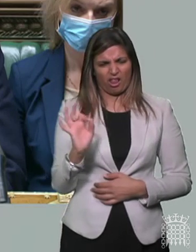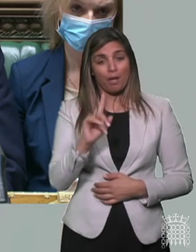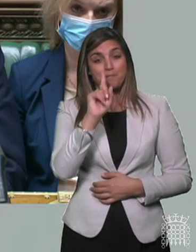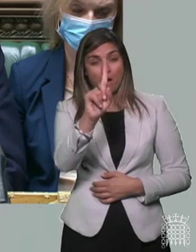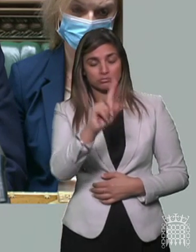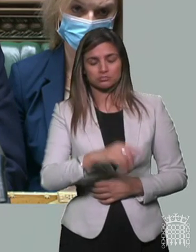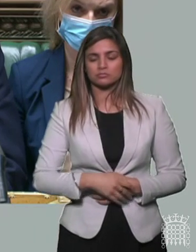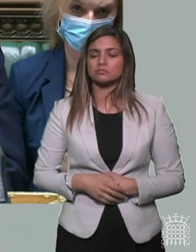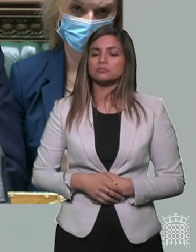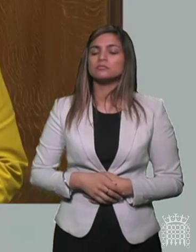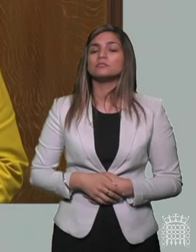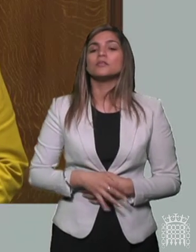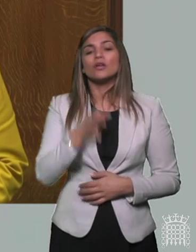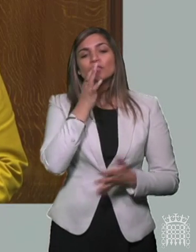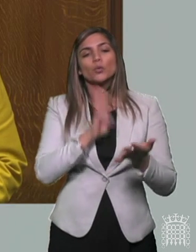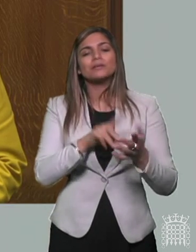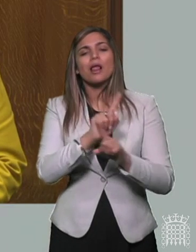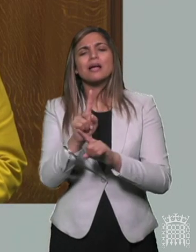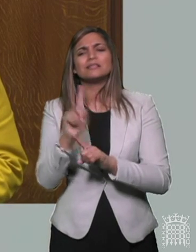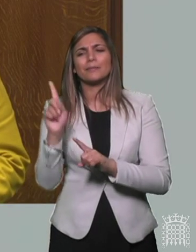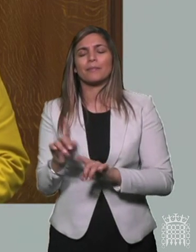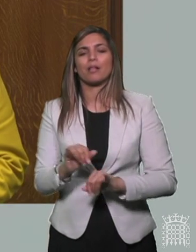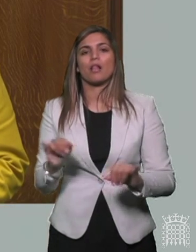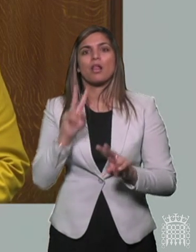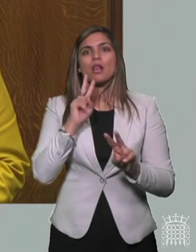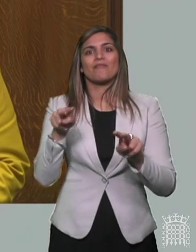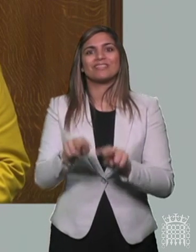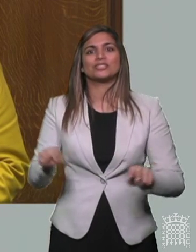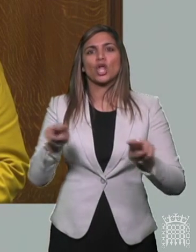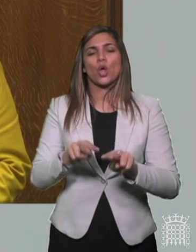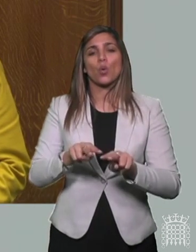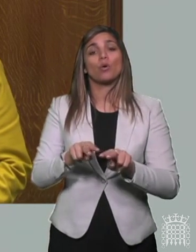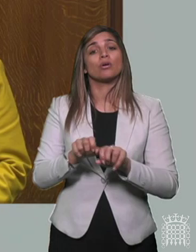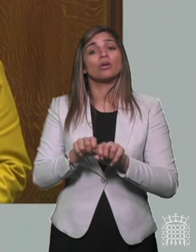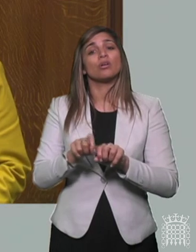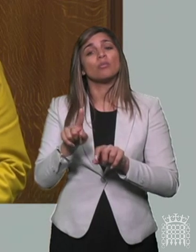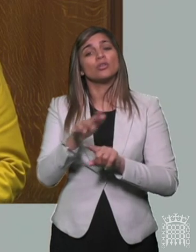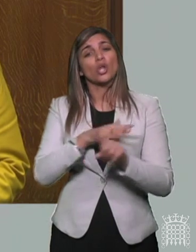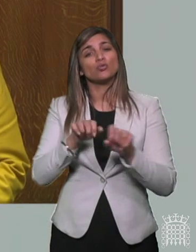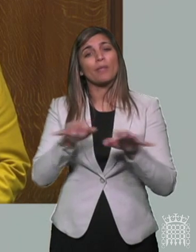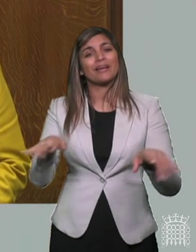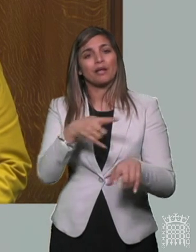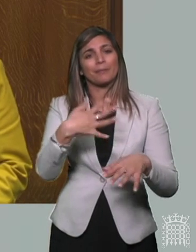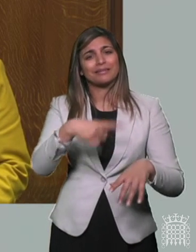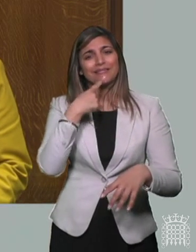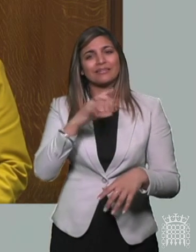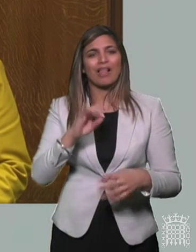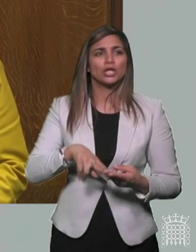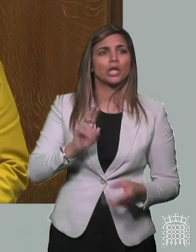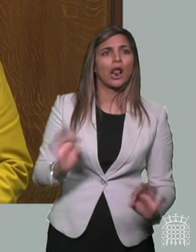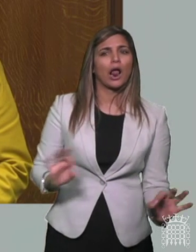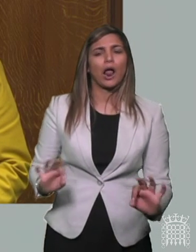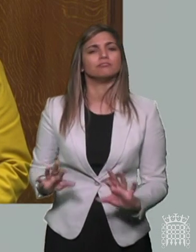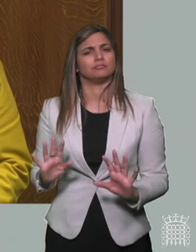Within minutes the inevitable happened, and people were watching videos on social media, saying exactly that.